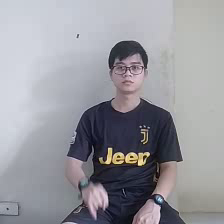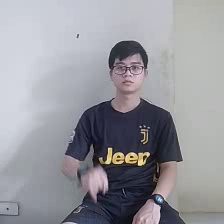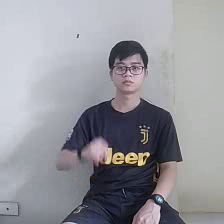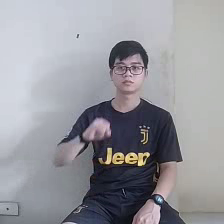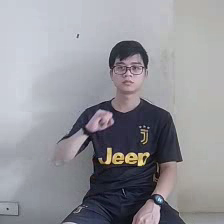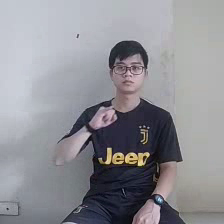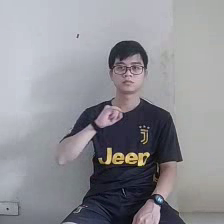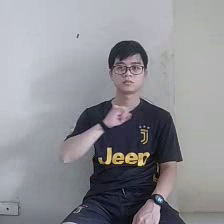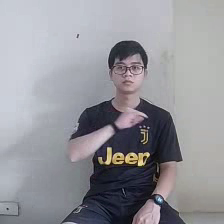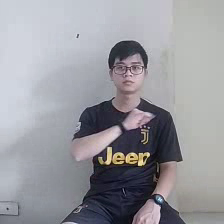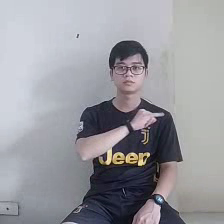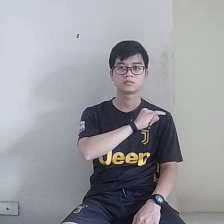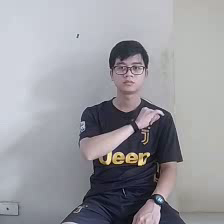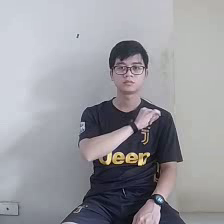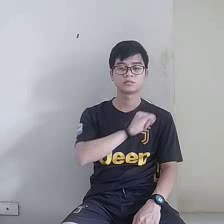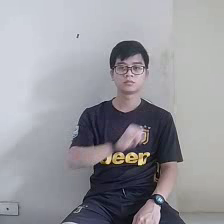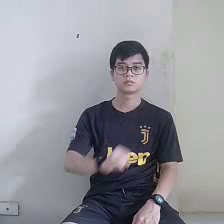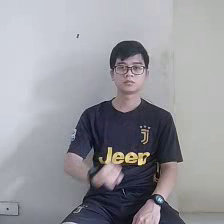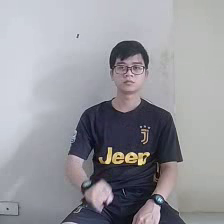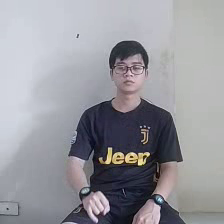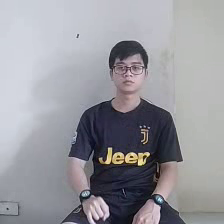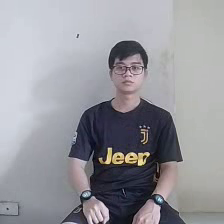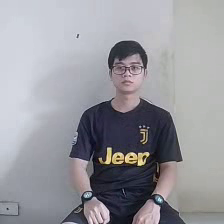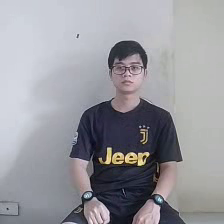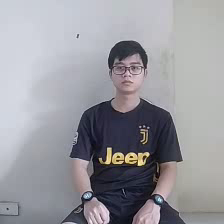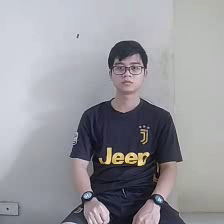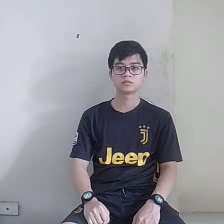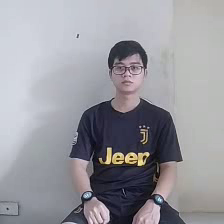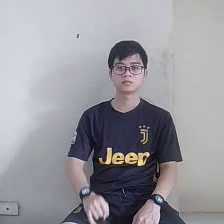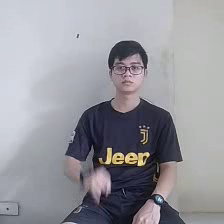Virus